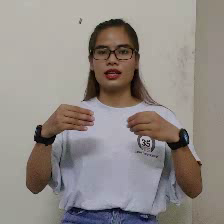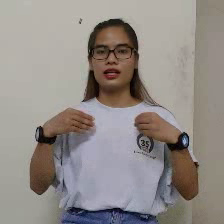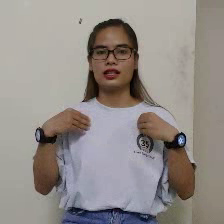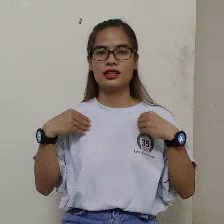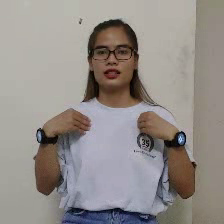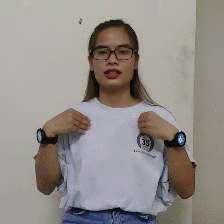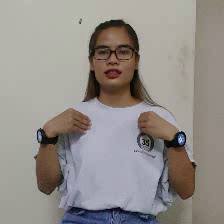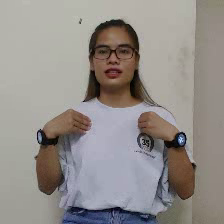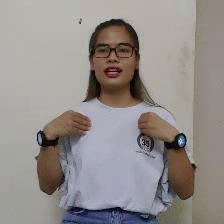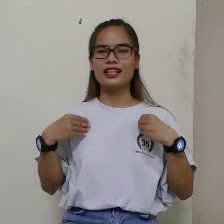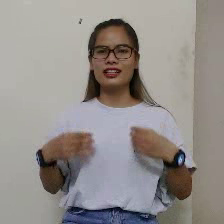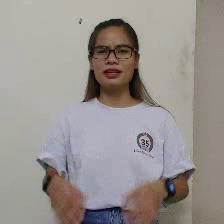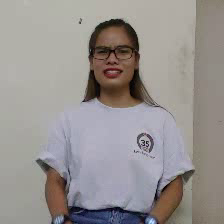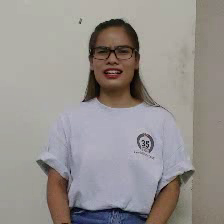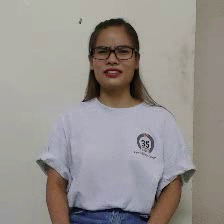Chấp nhận